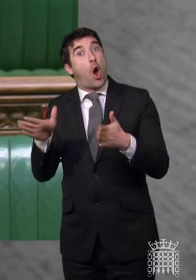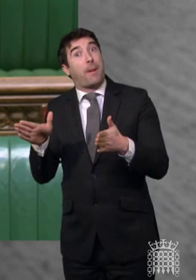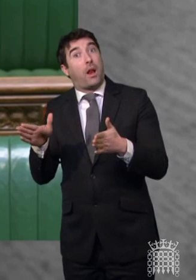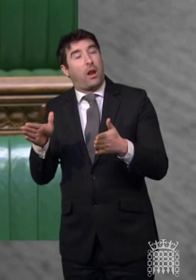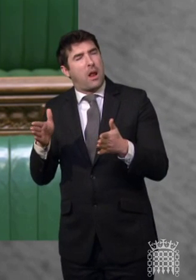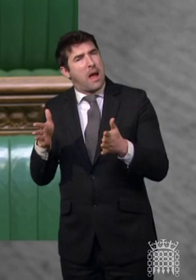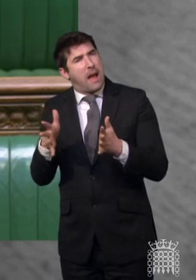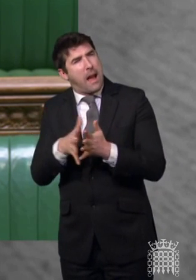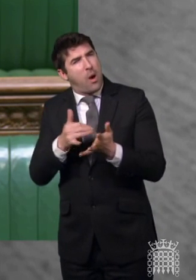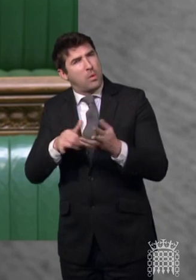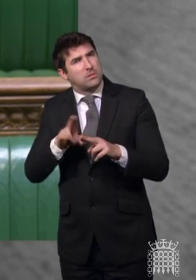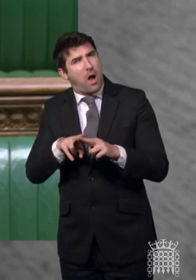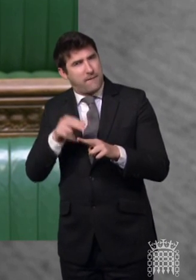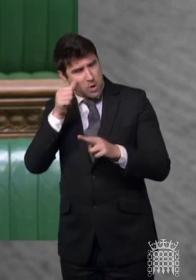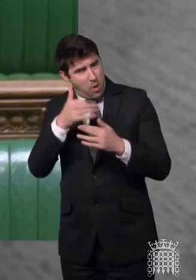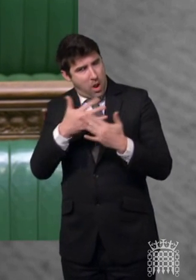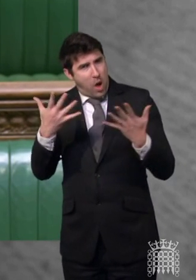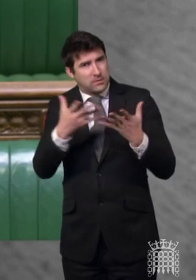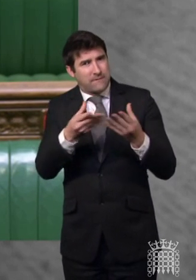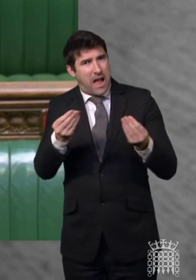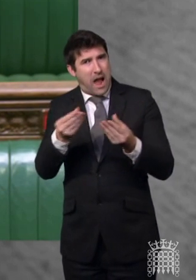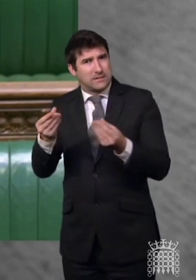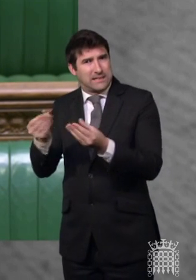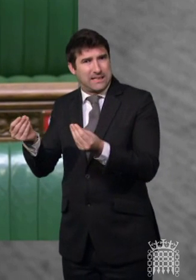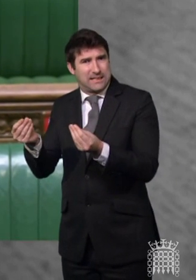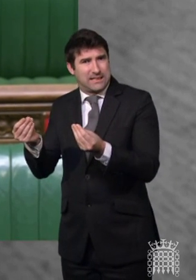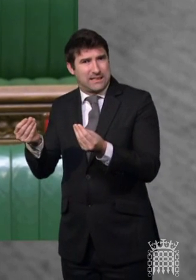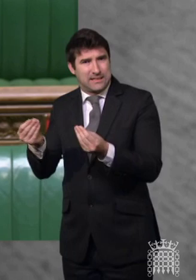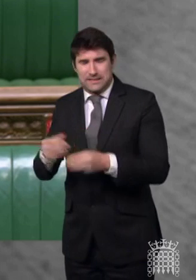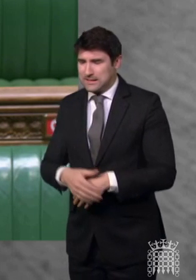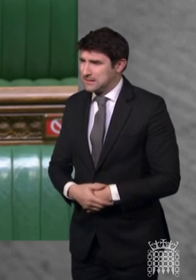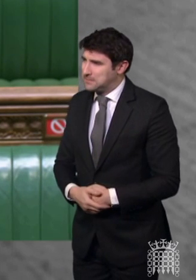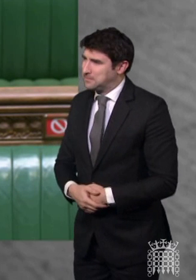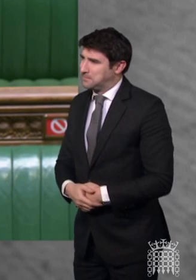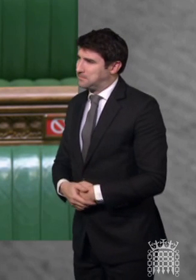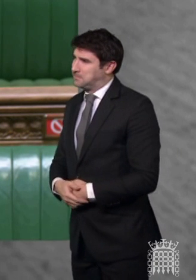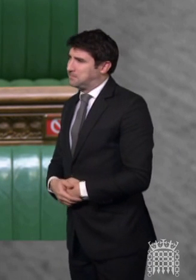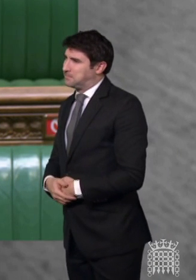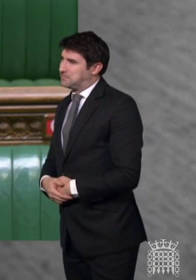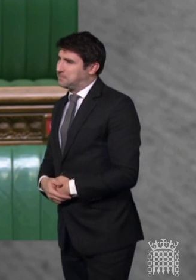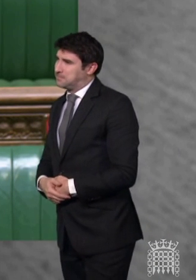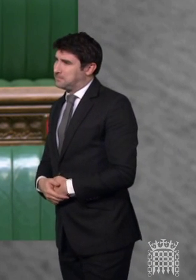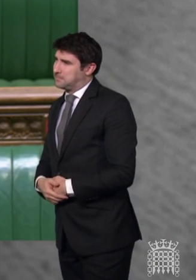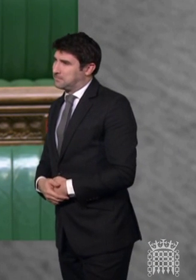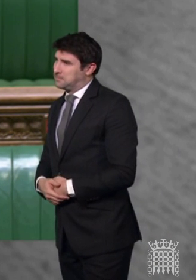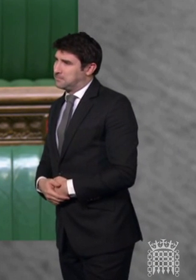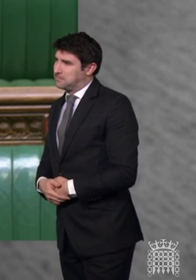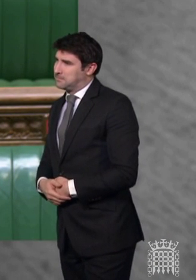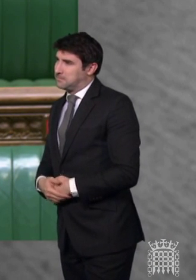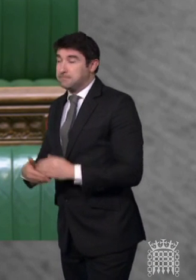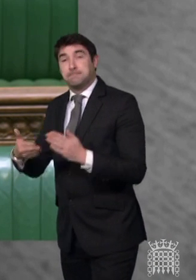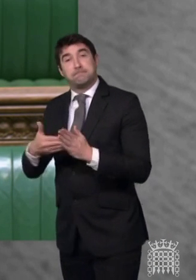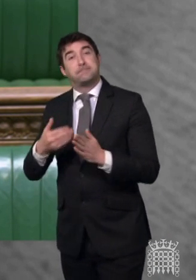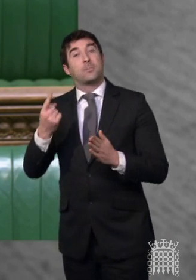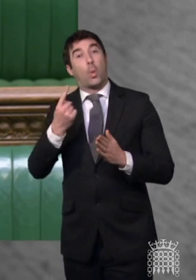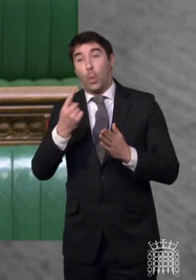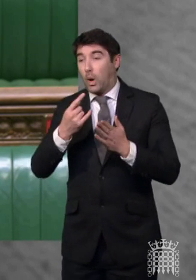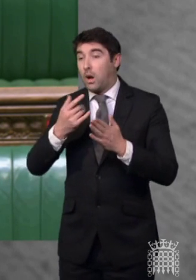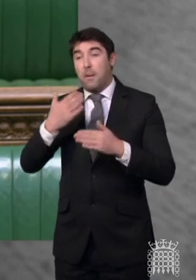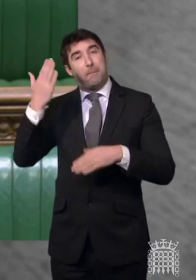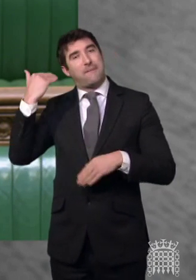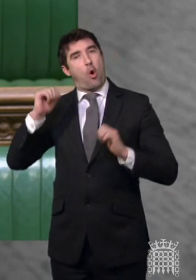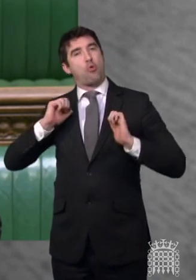There are reports today that only one in eight retired NHS staff—just 5,000 out of an eligible 30,000 who applied—have been brought back to help.